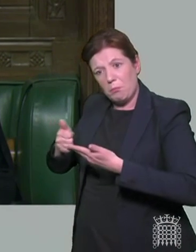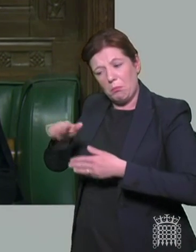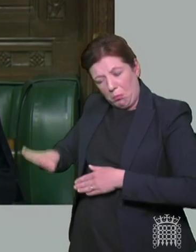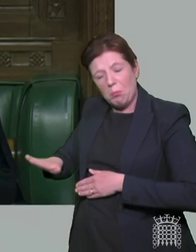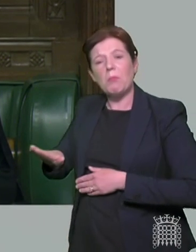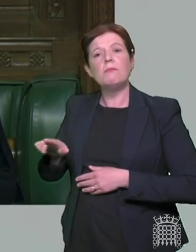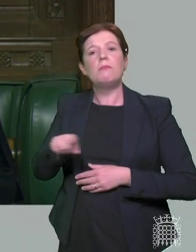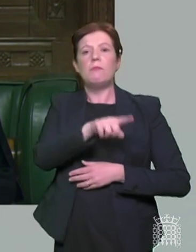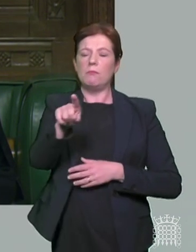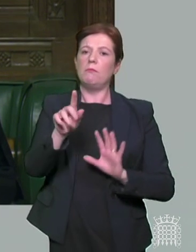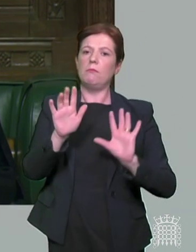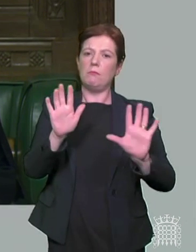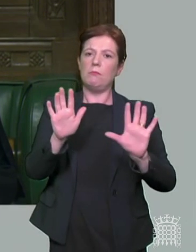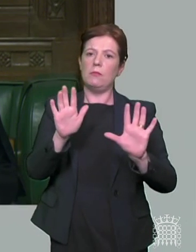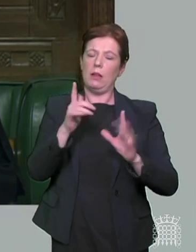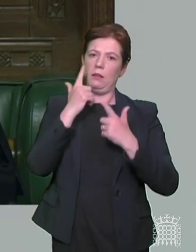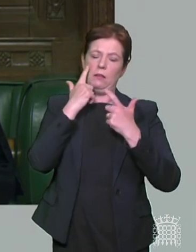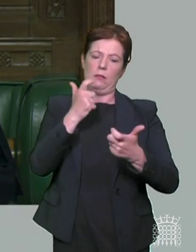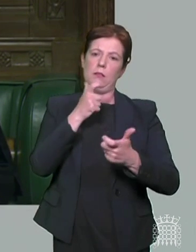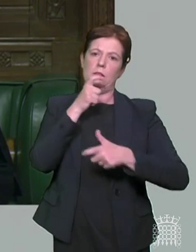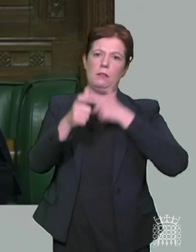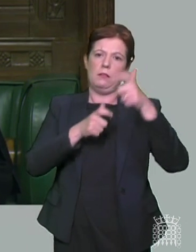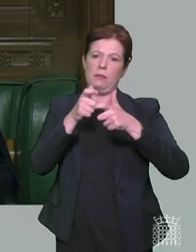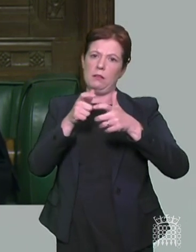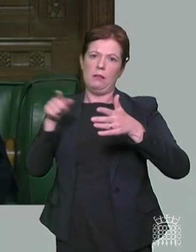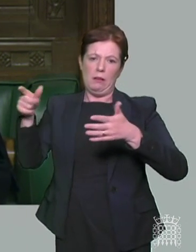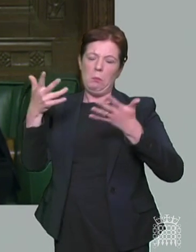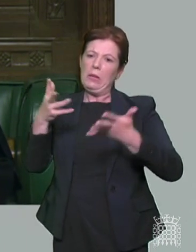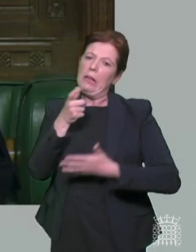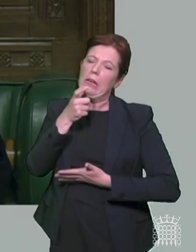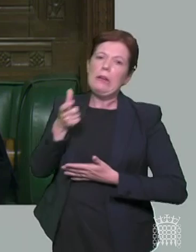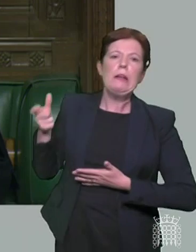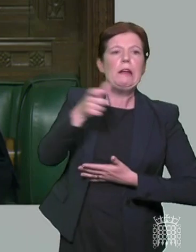We have got to be more moderate in the type of language used. “Pinocchio” is not acceptable.